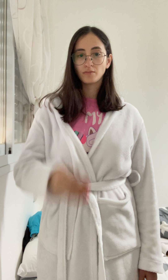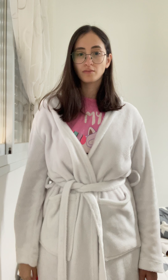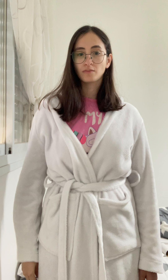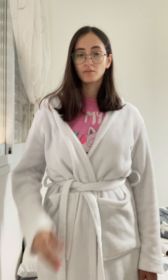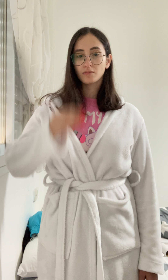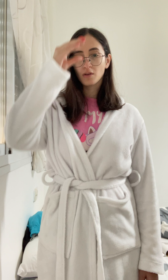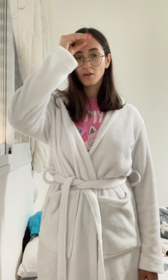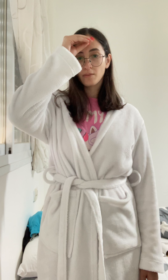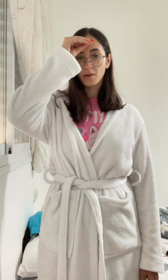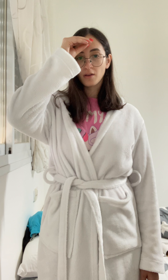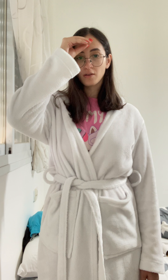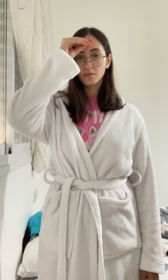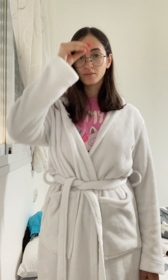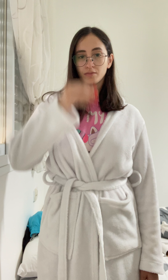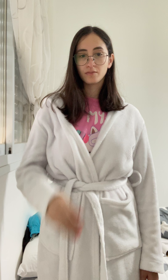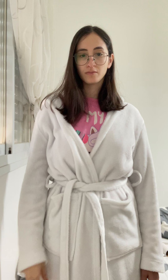בן